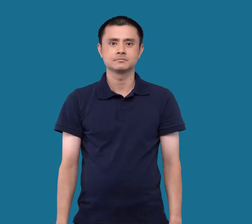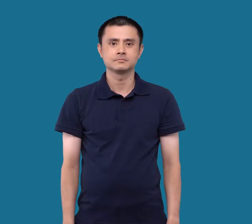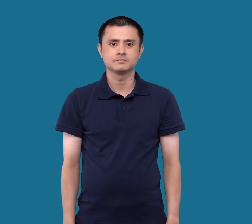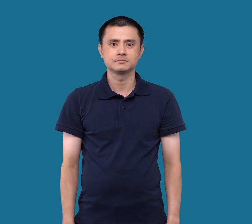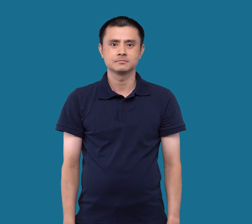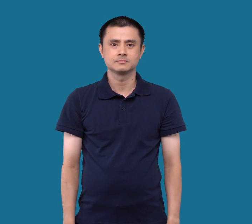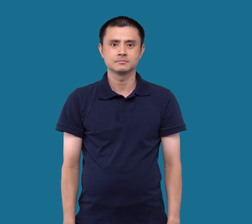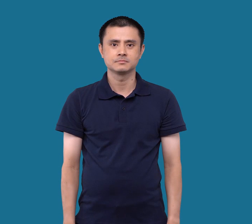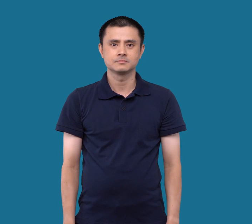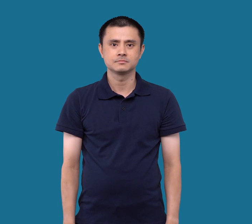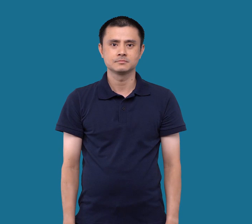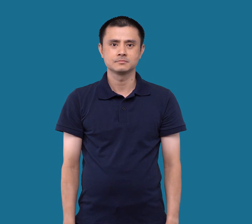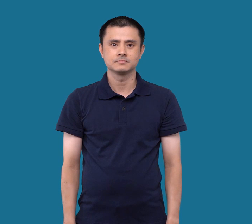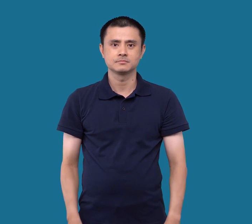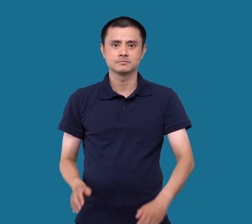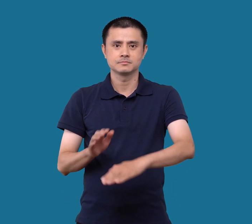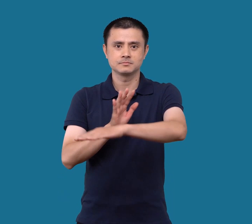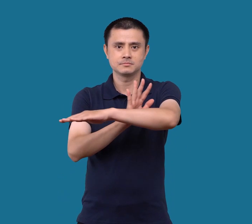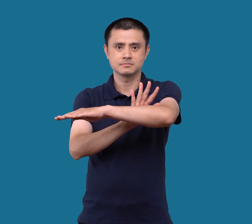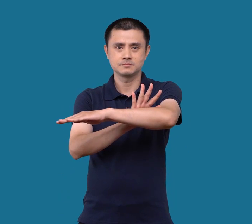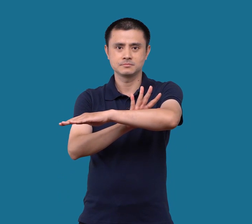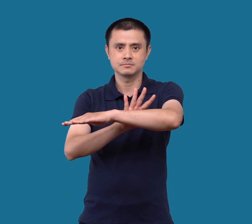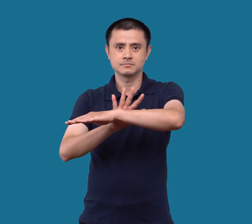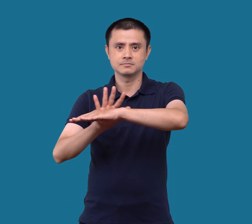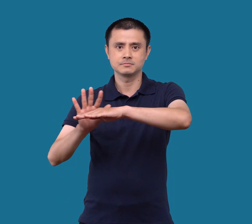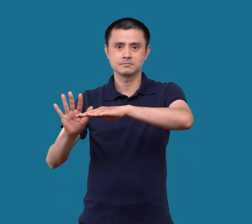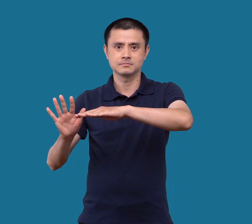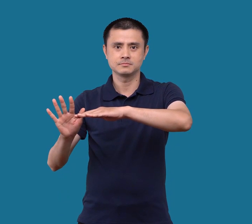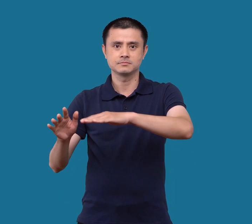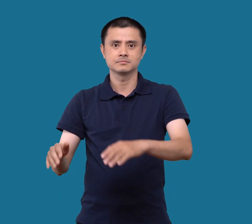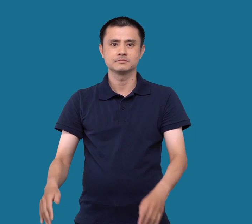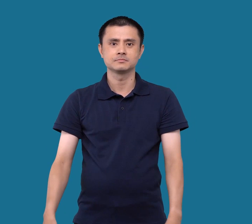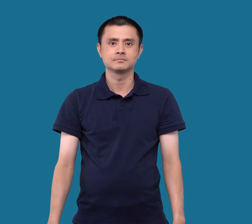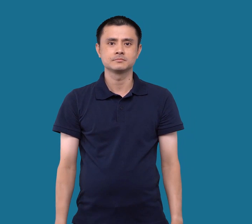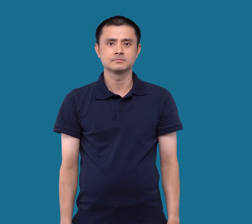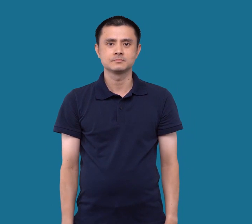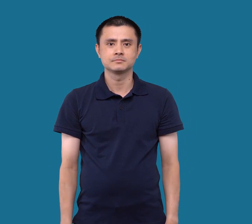bãi cỏ